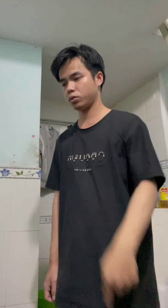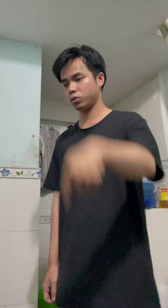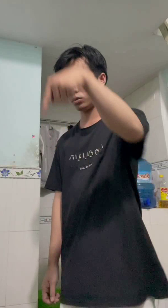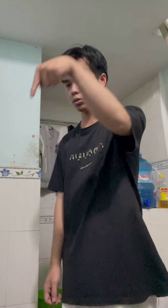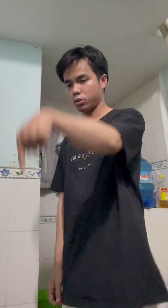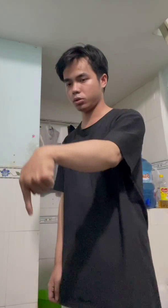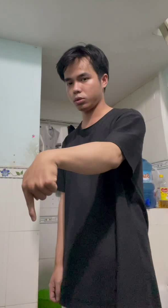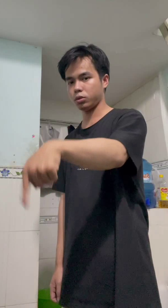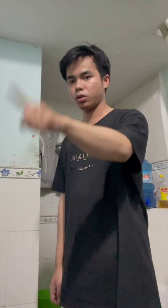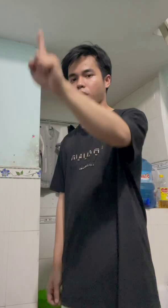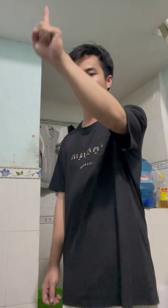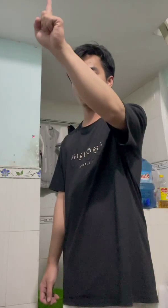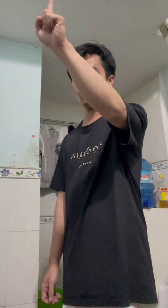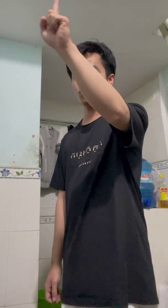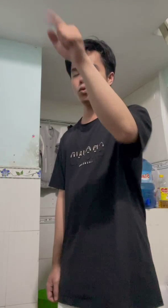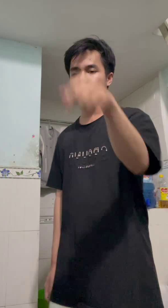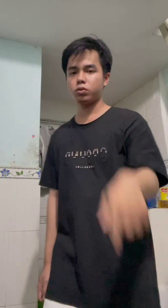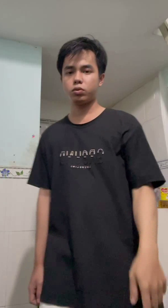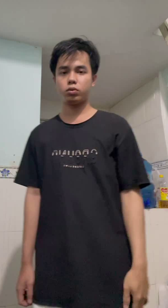di dau